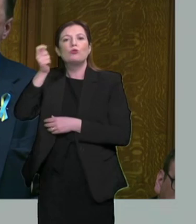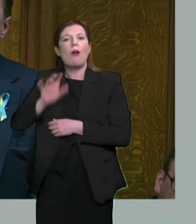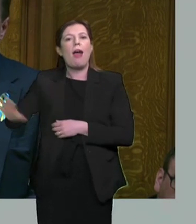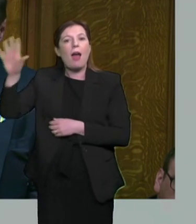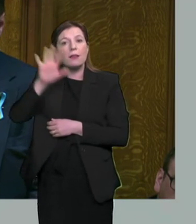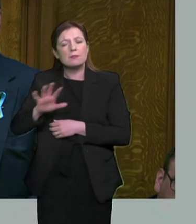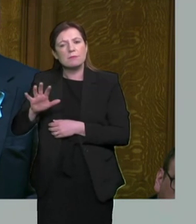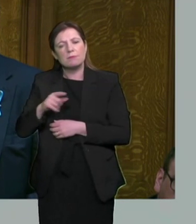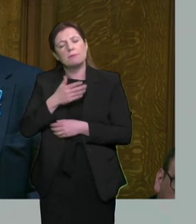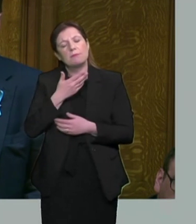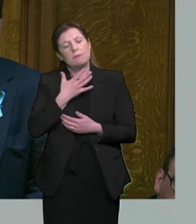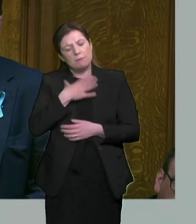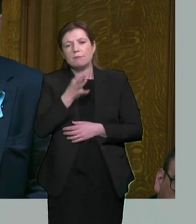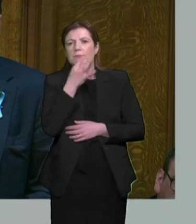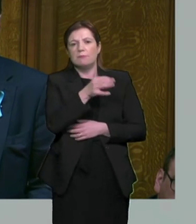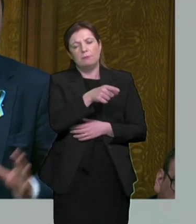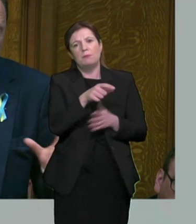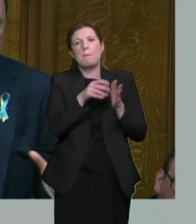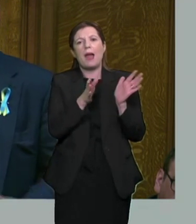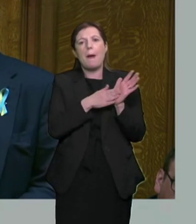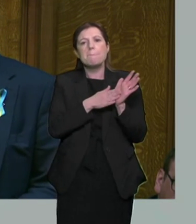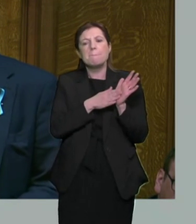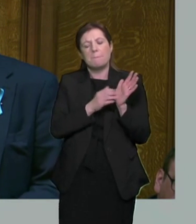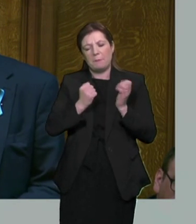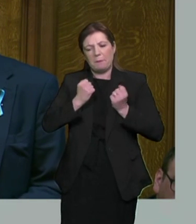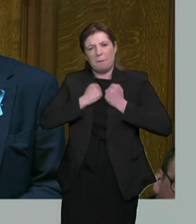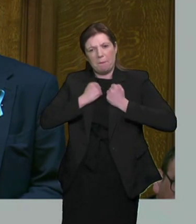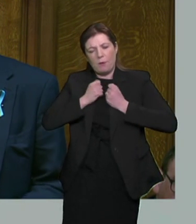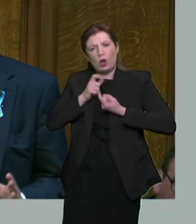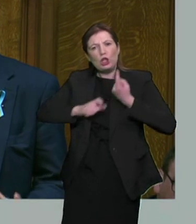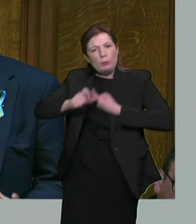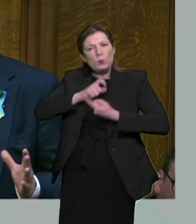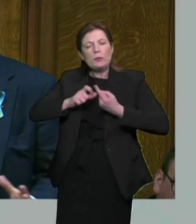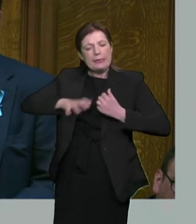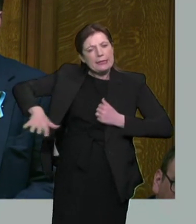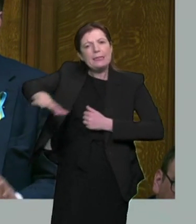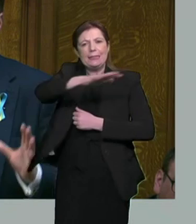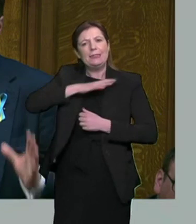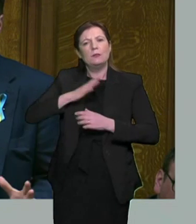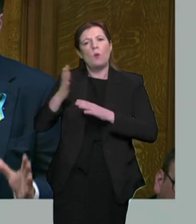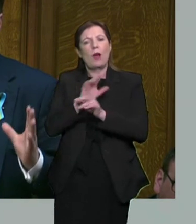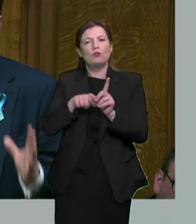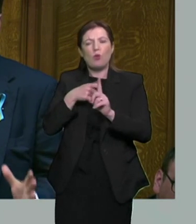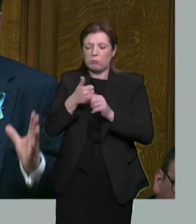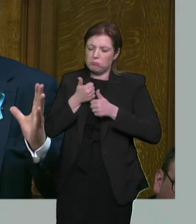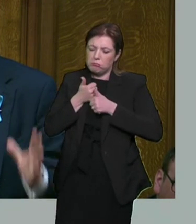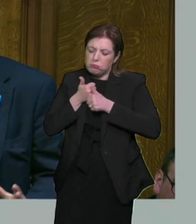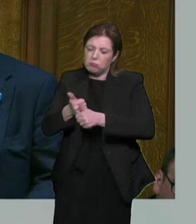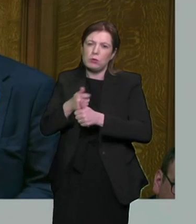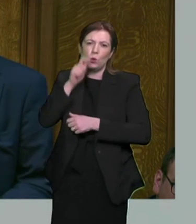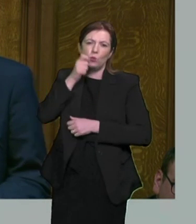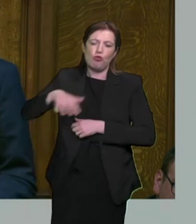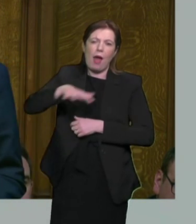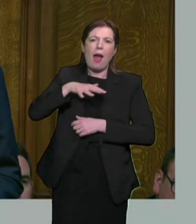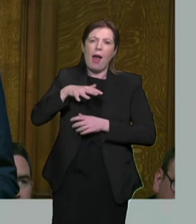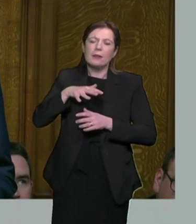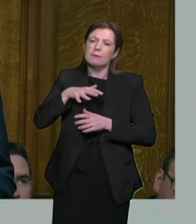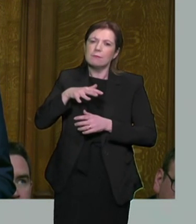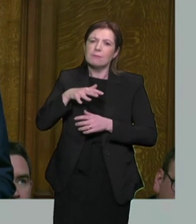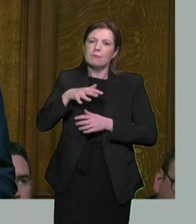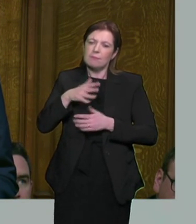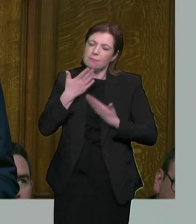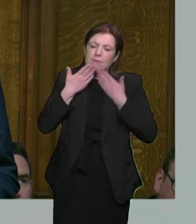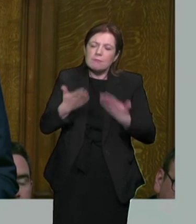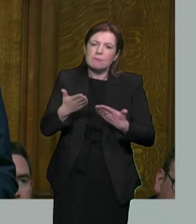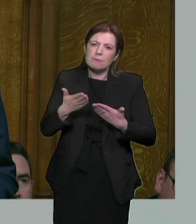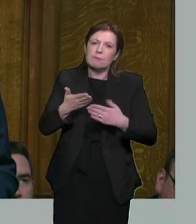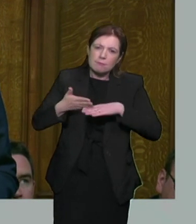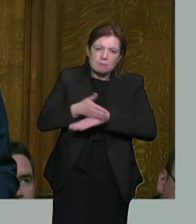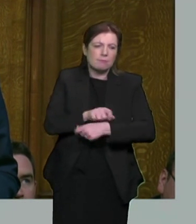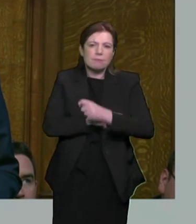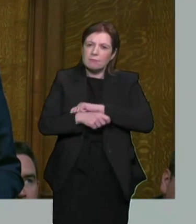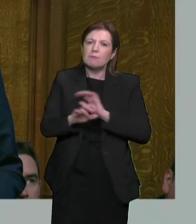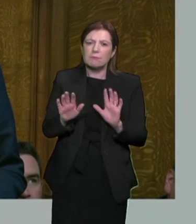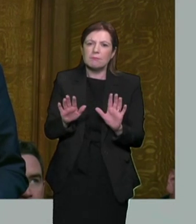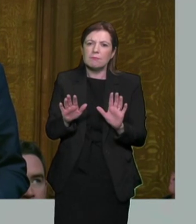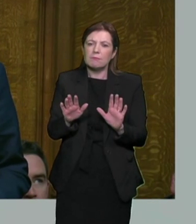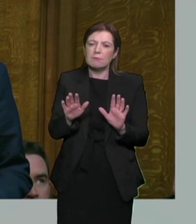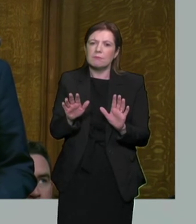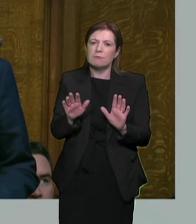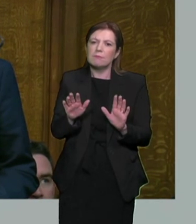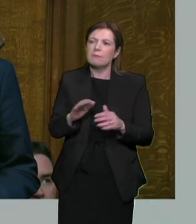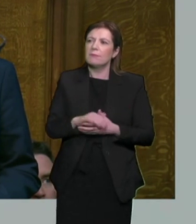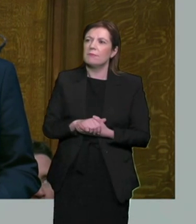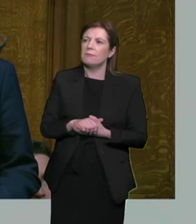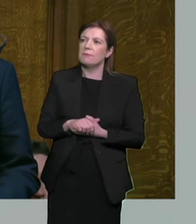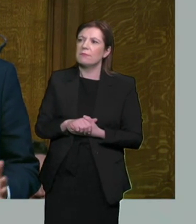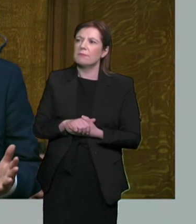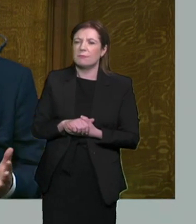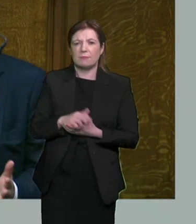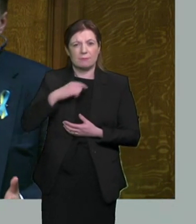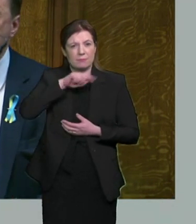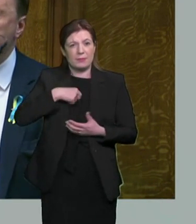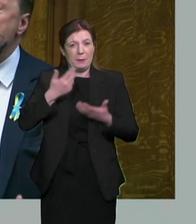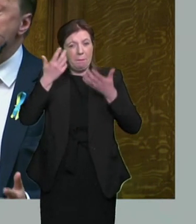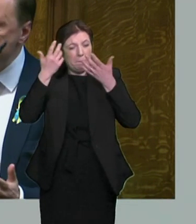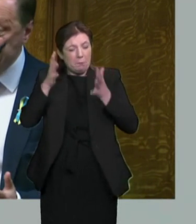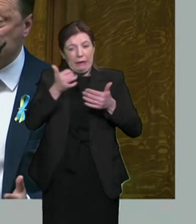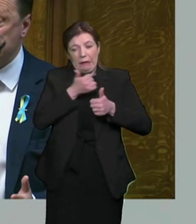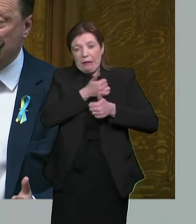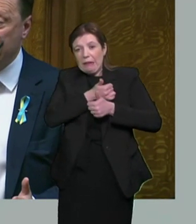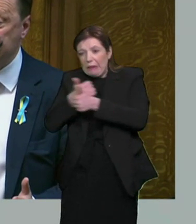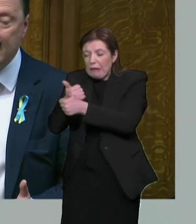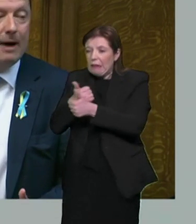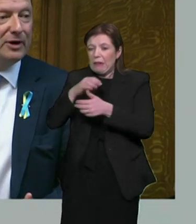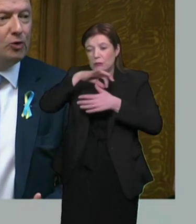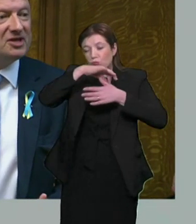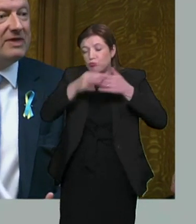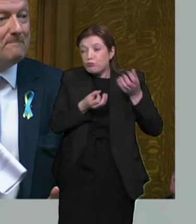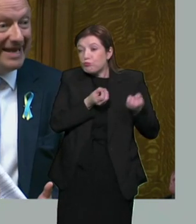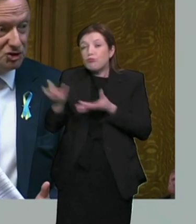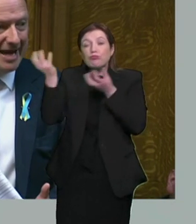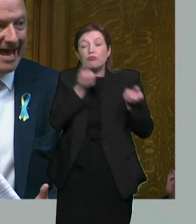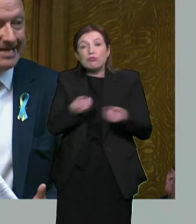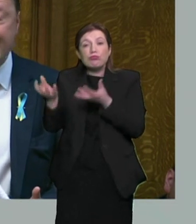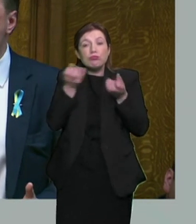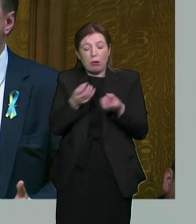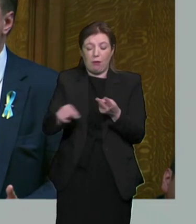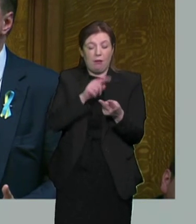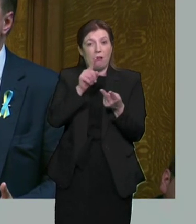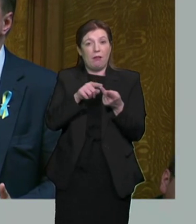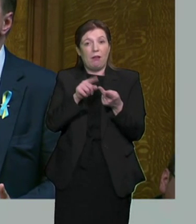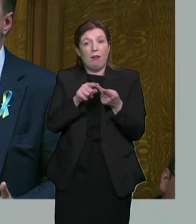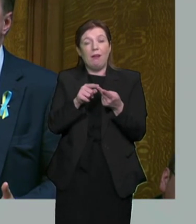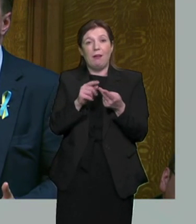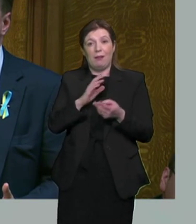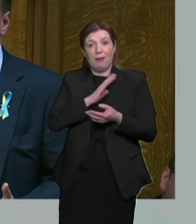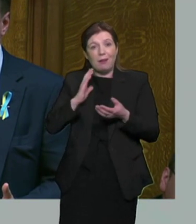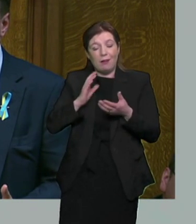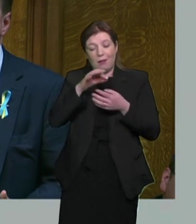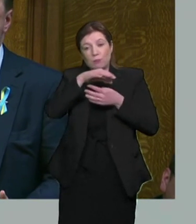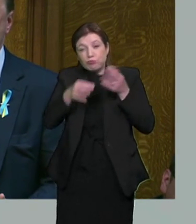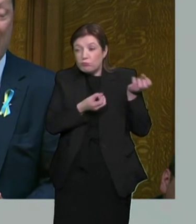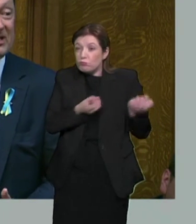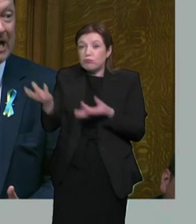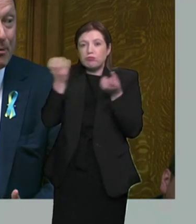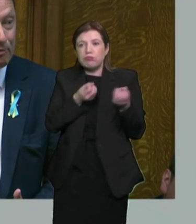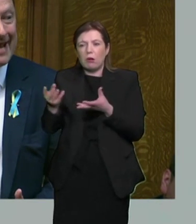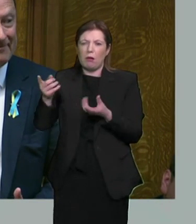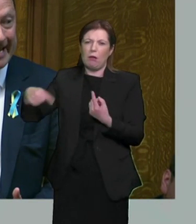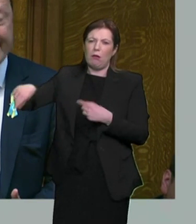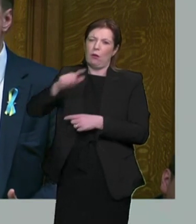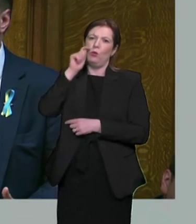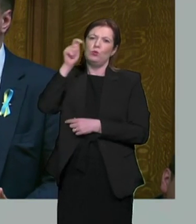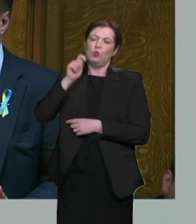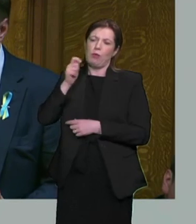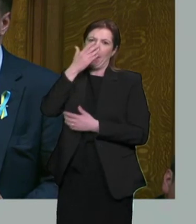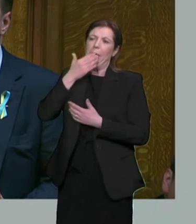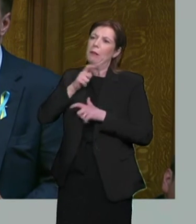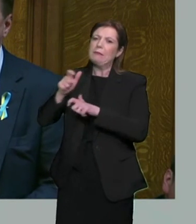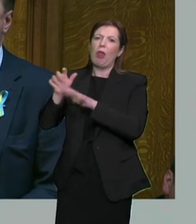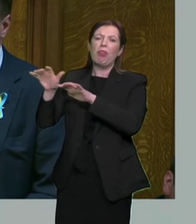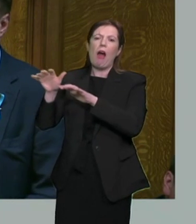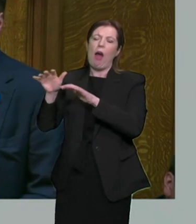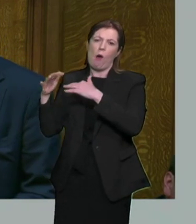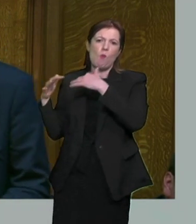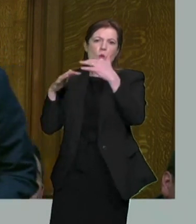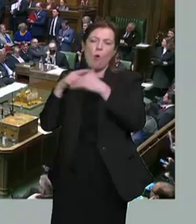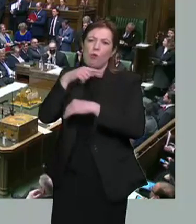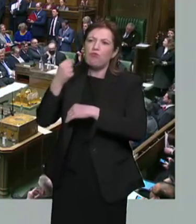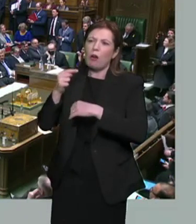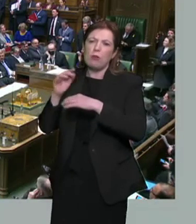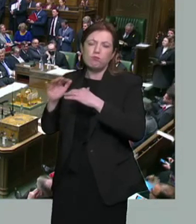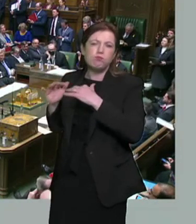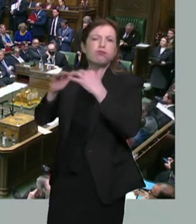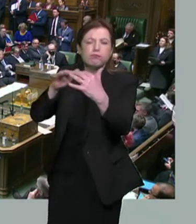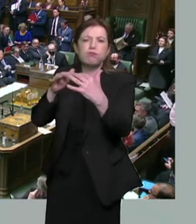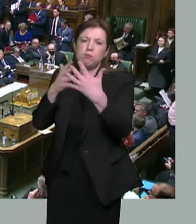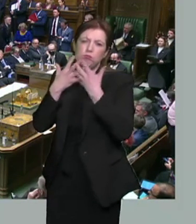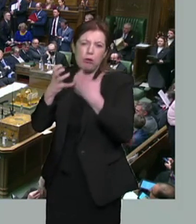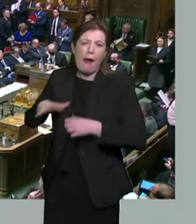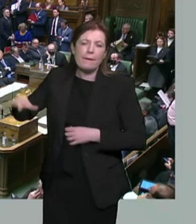Will the Prime Minister join me in thanking all our community in West Yorkshire, who have rallied round their Ukrainian neighbours and friends, and will he continue to put the UK at the forefront of donations of not only humanitarian and medical supplies, but the military aid that is allowing the Ukrainian people to fight so bravely against Putin and his cronies?